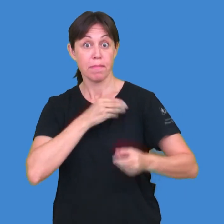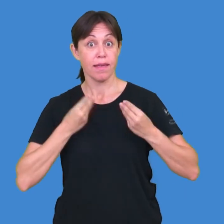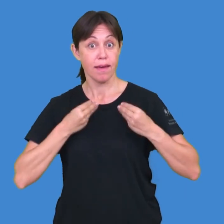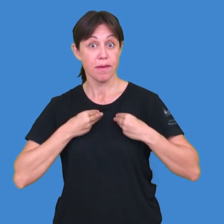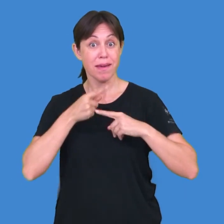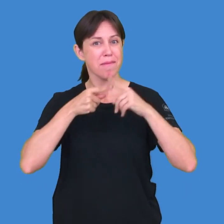vivir